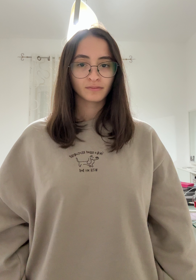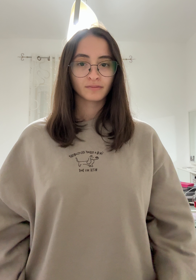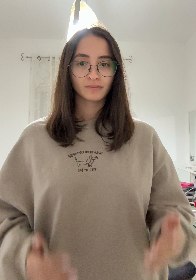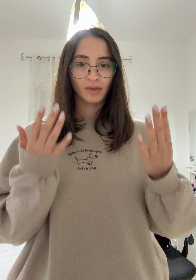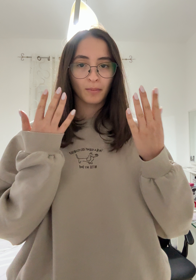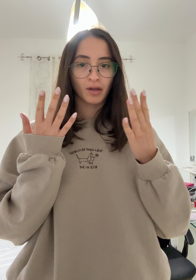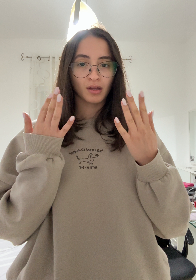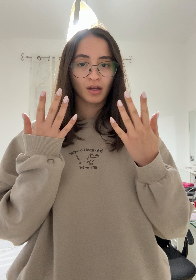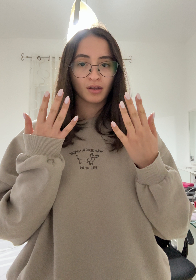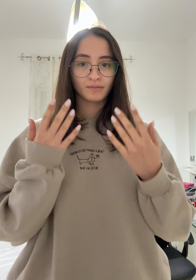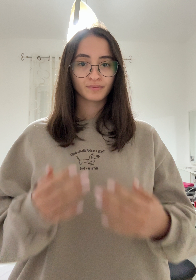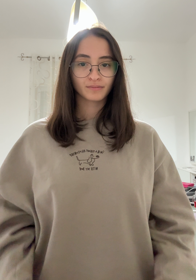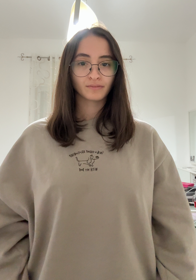מתי